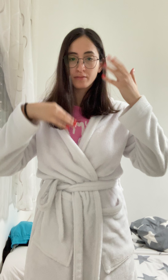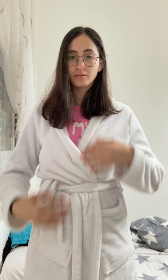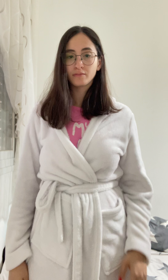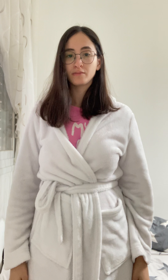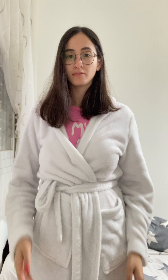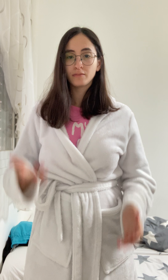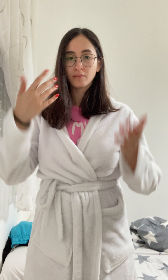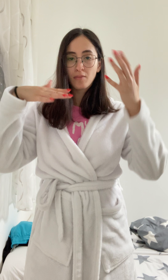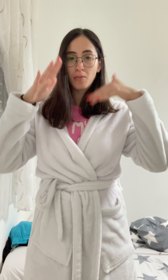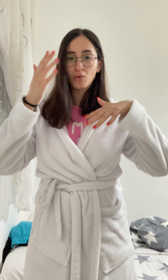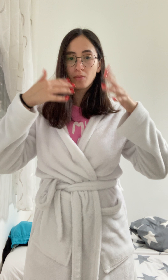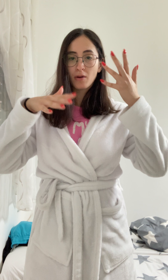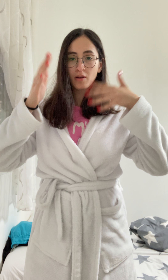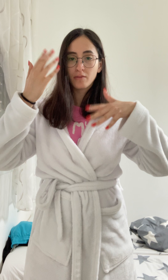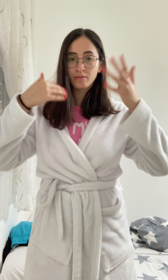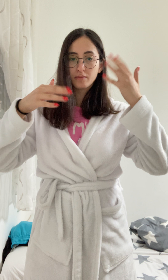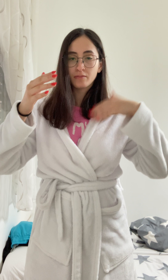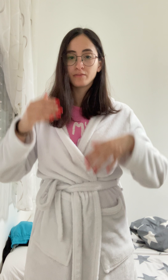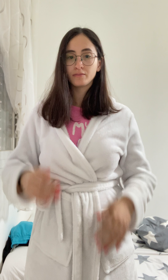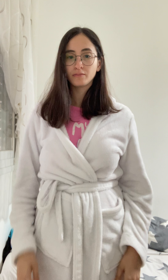מבולבל